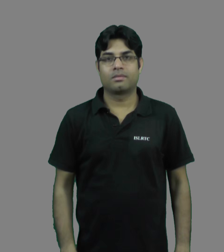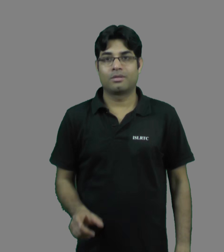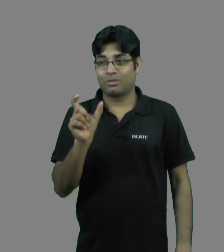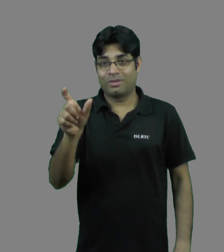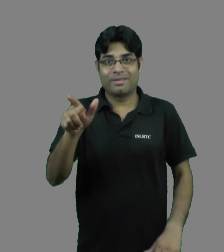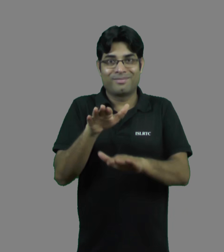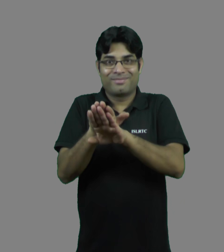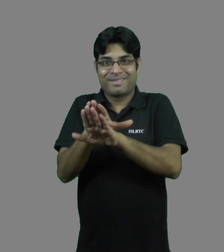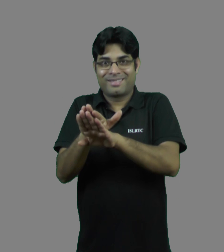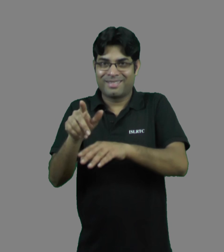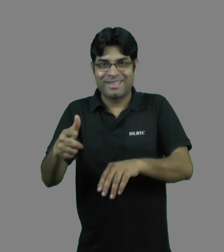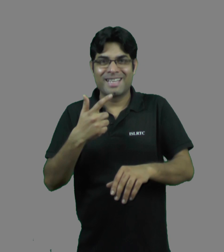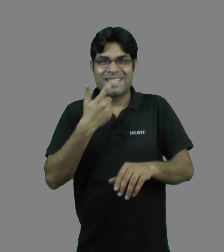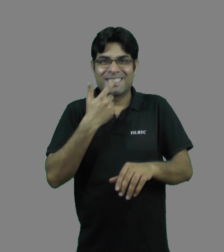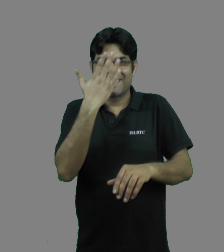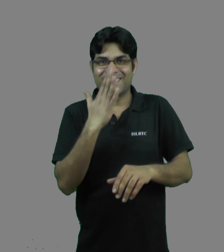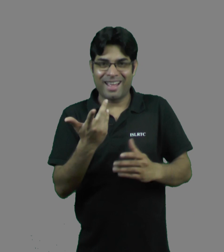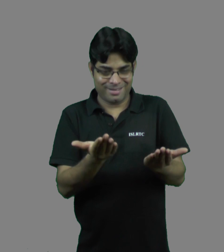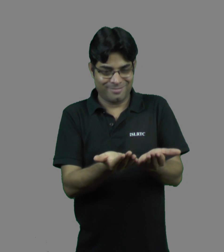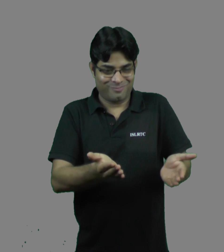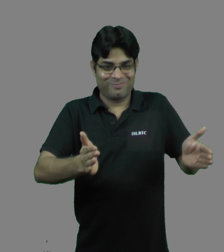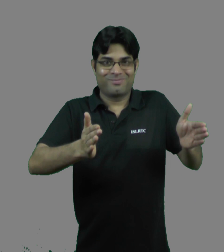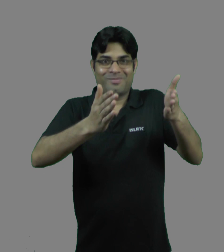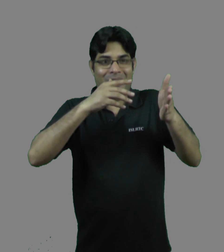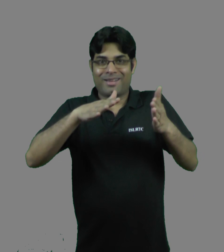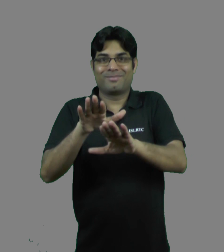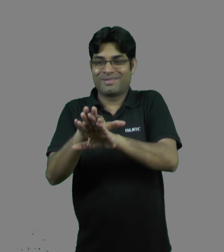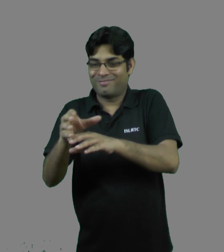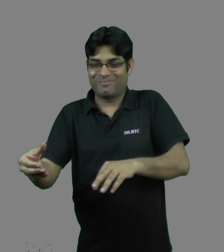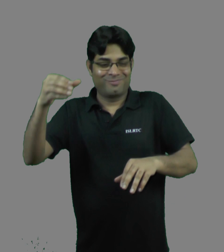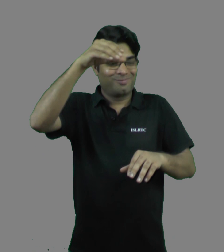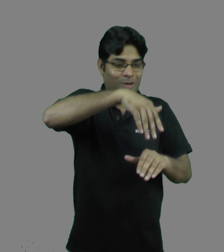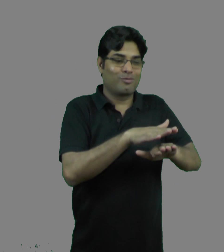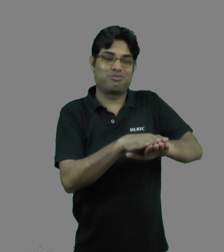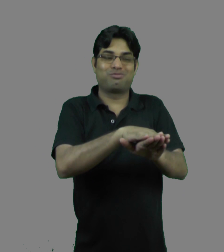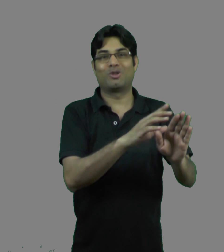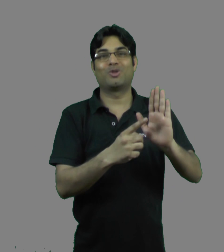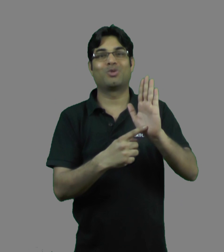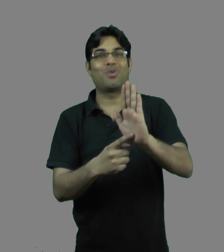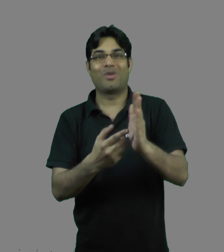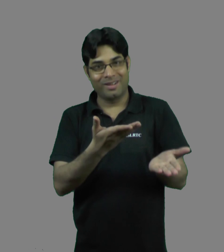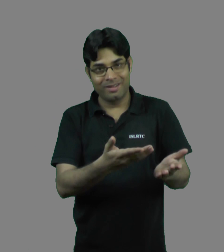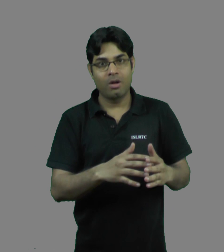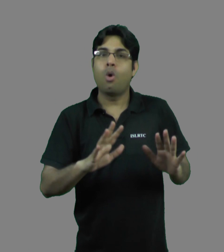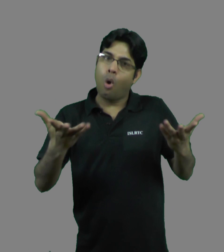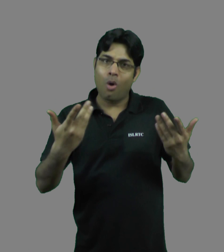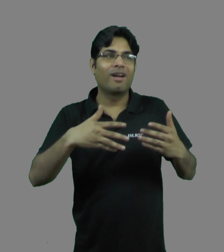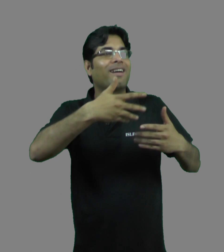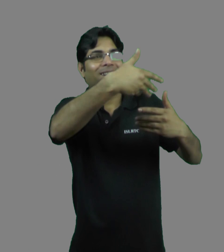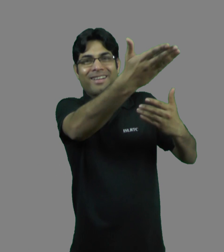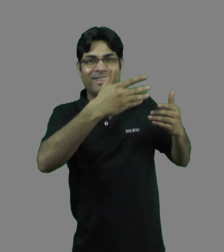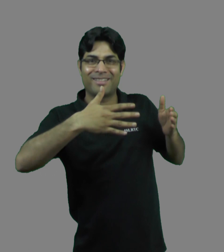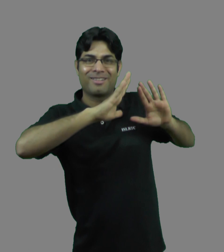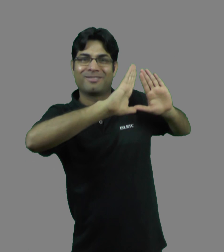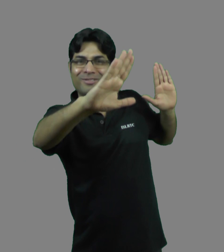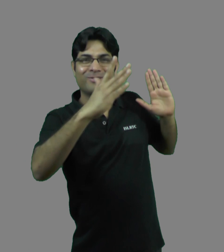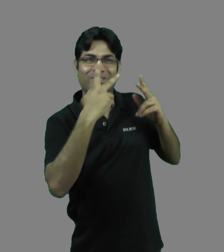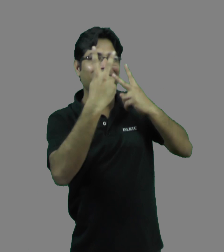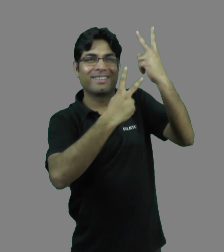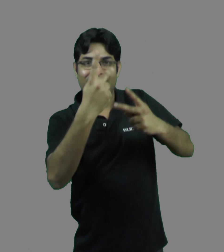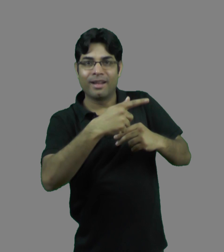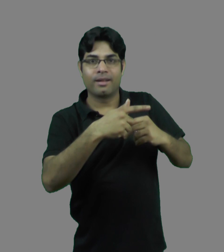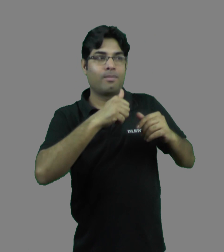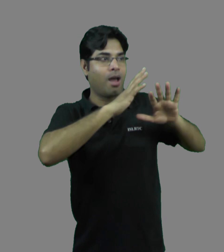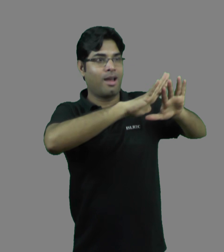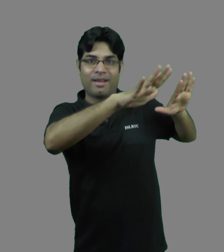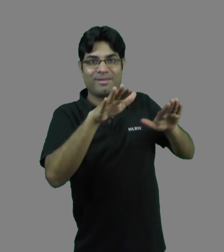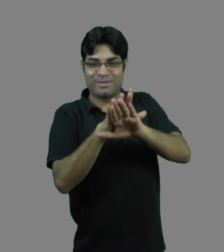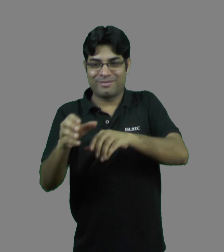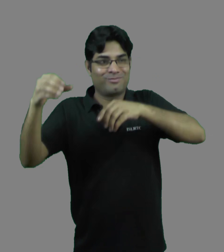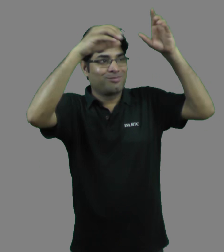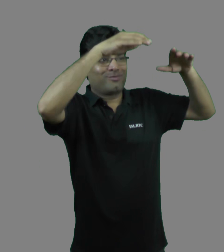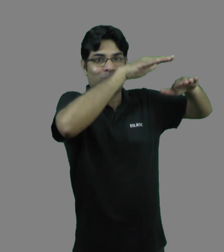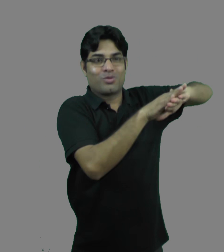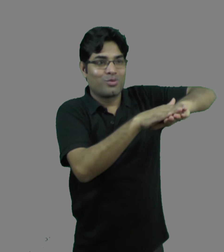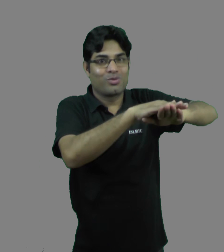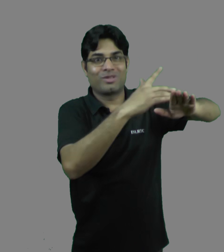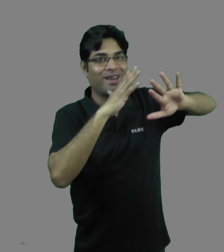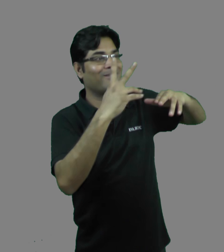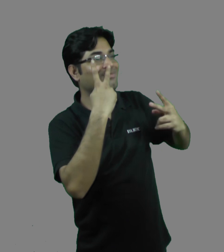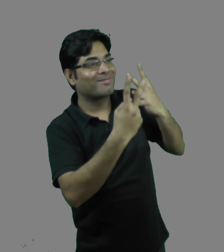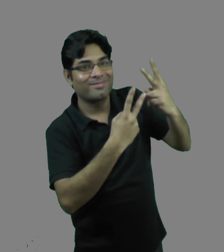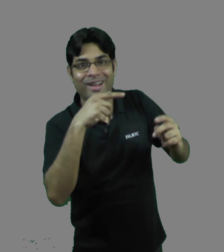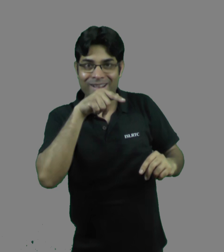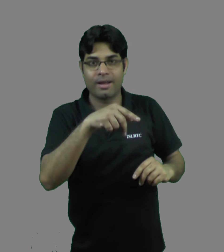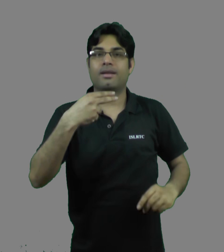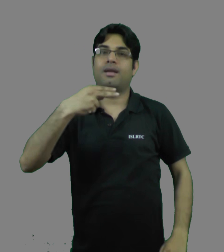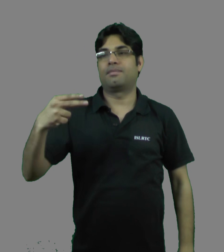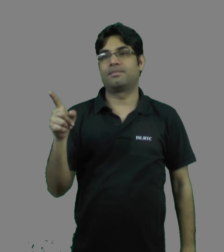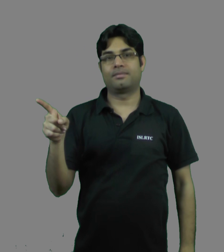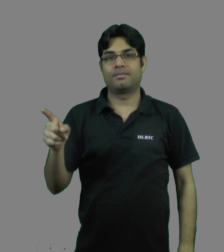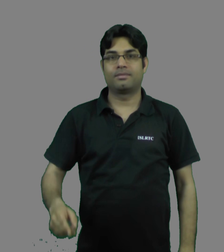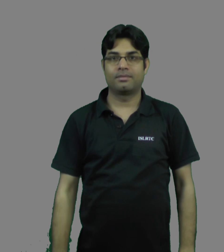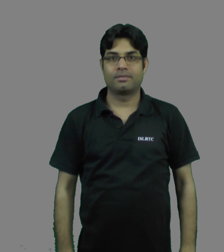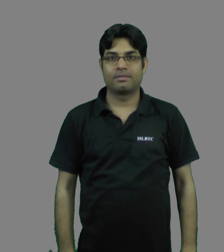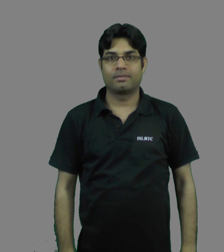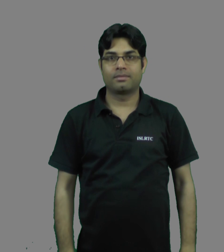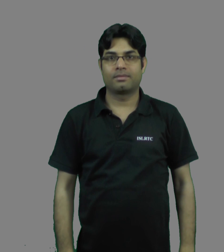Fishing For Decoration Purpose